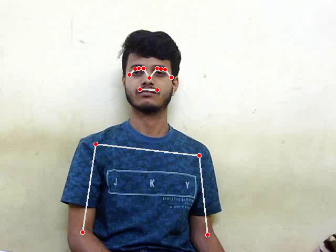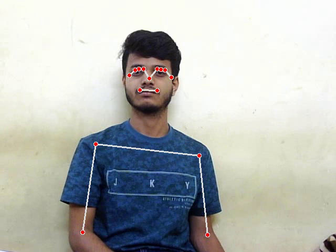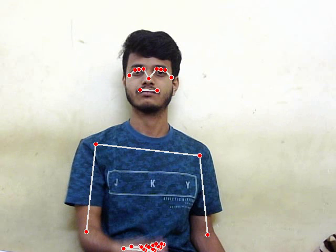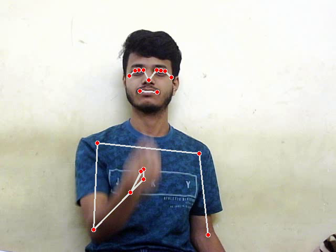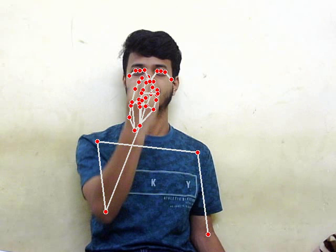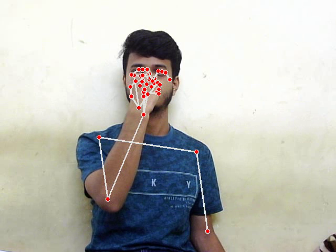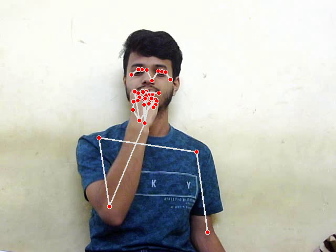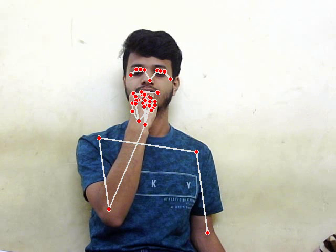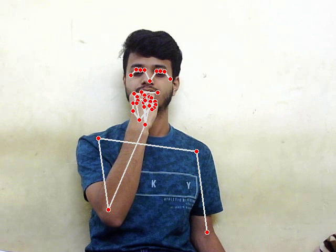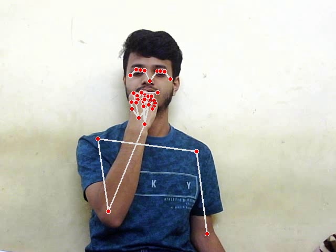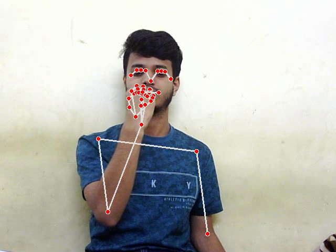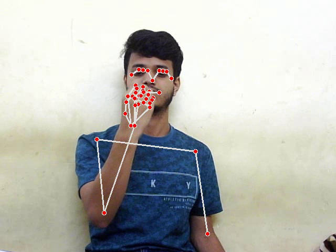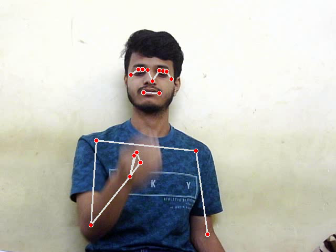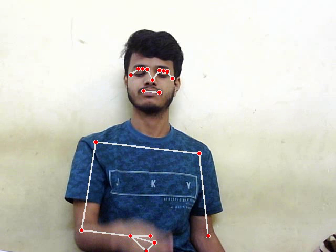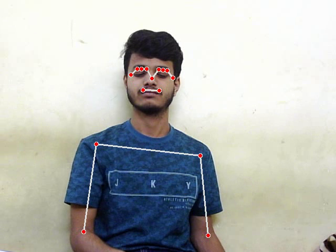eat